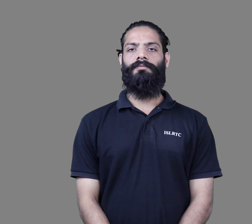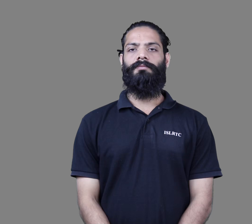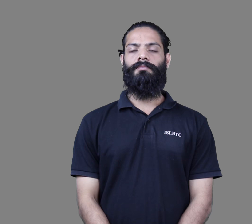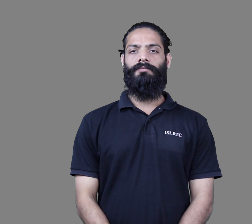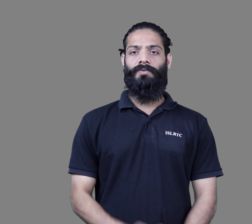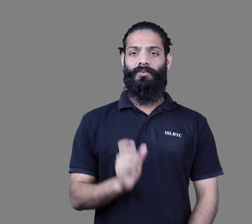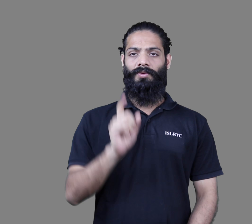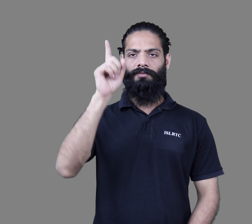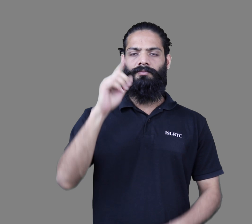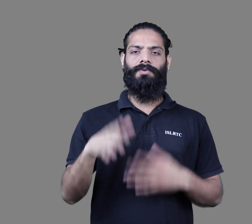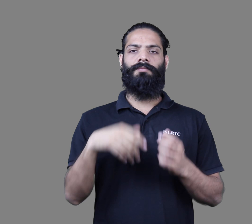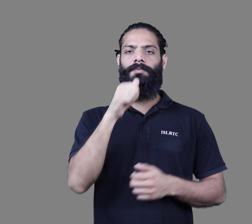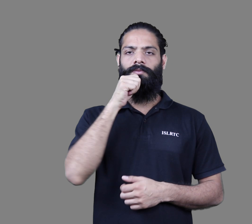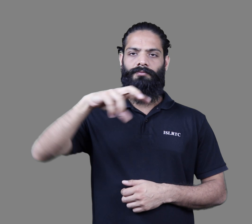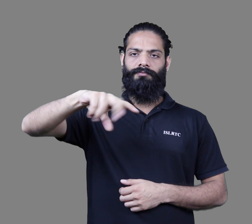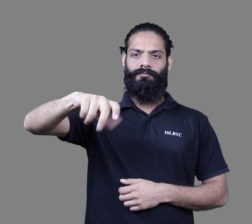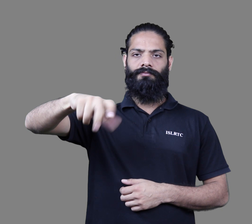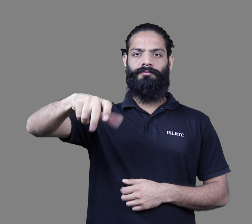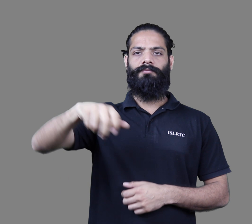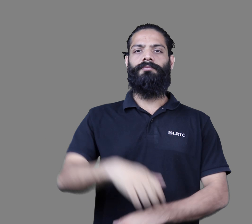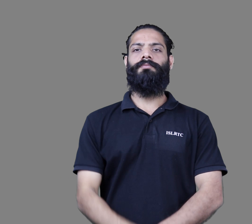Tap